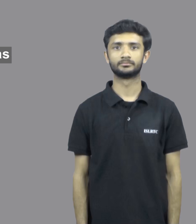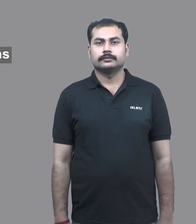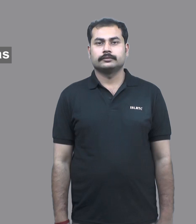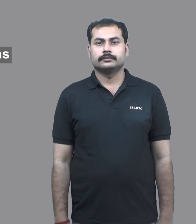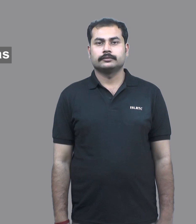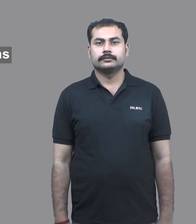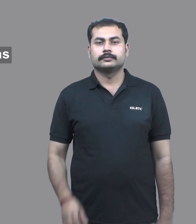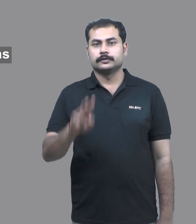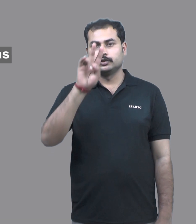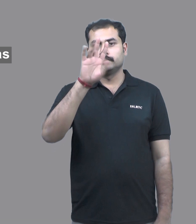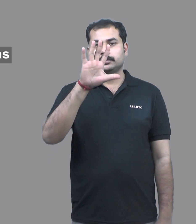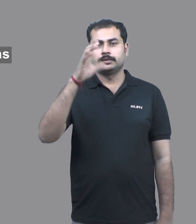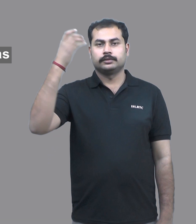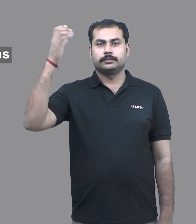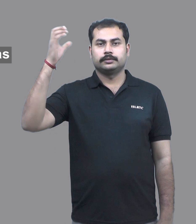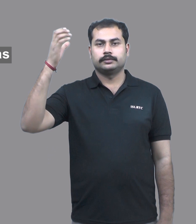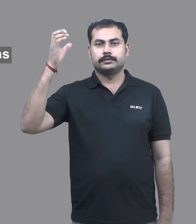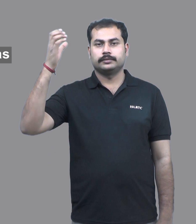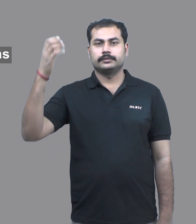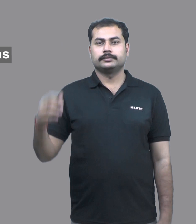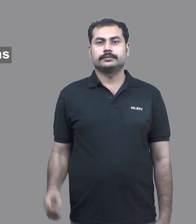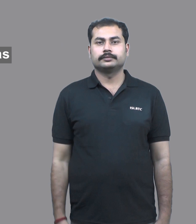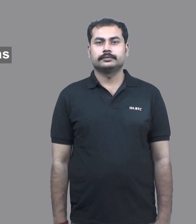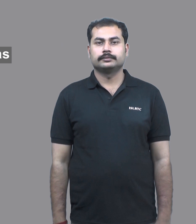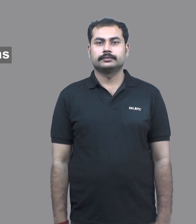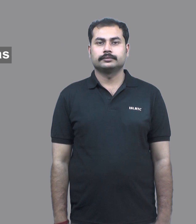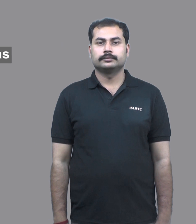Christmas